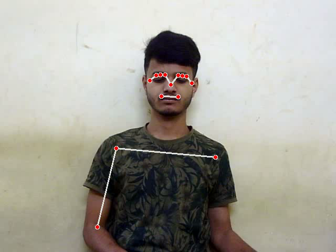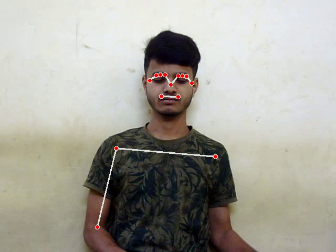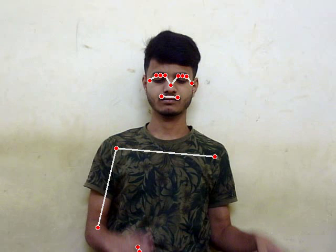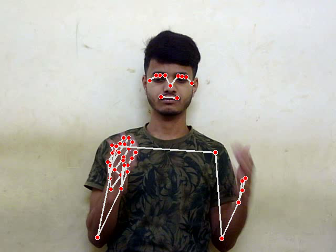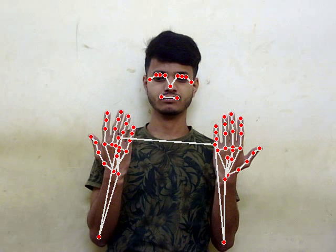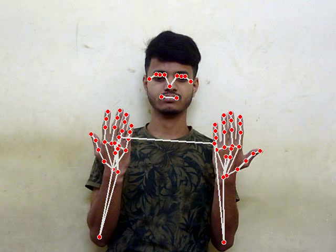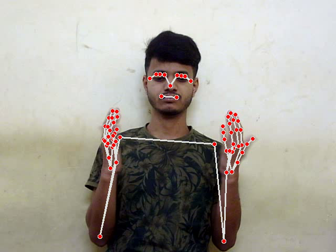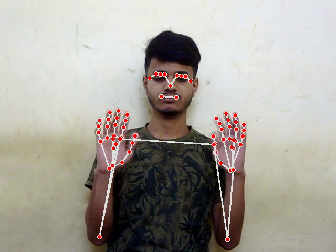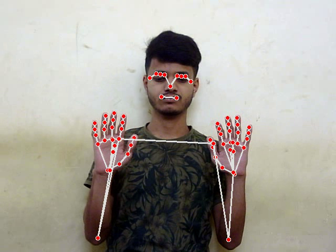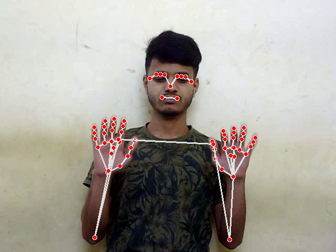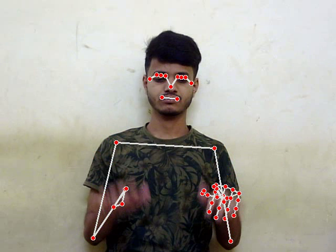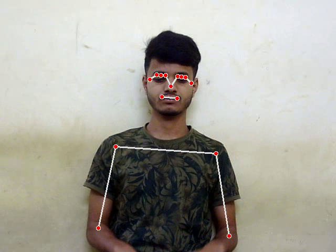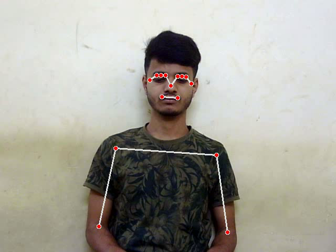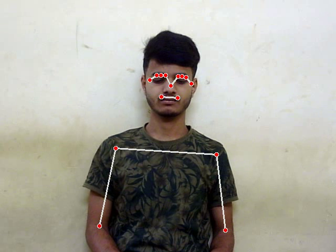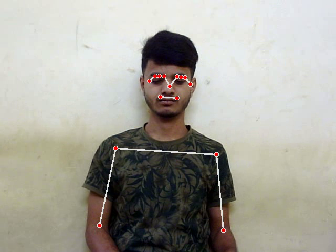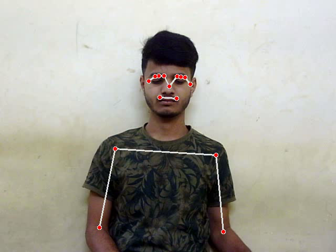do not want